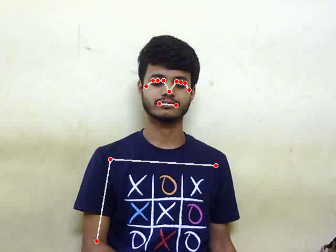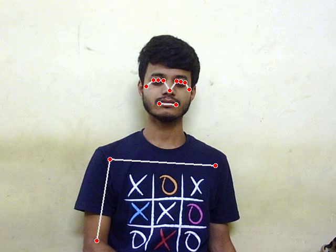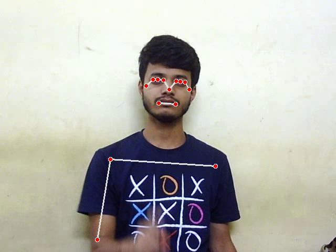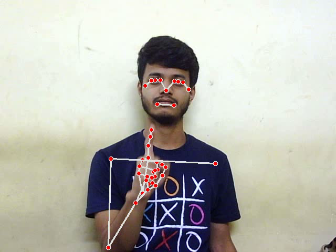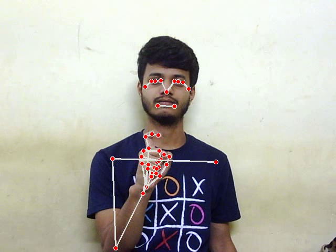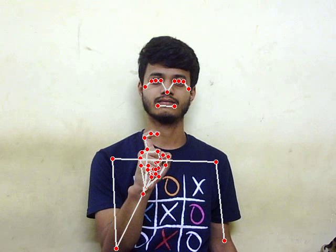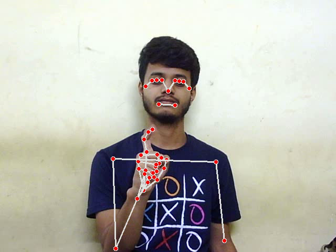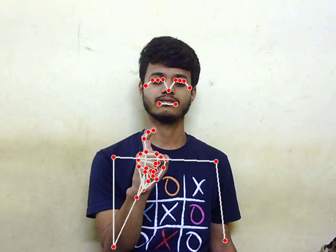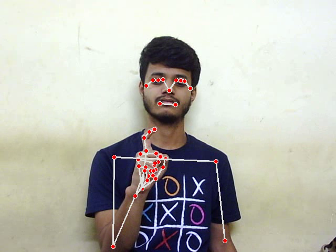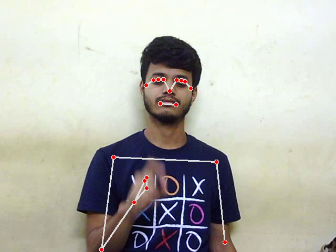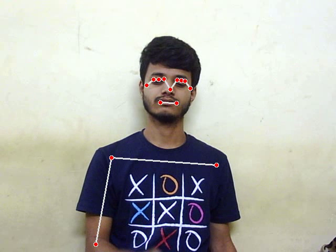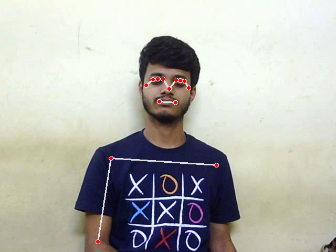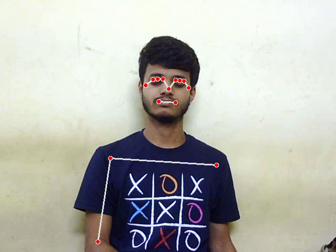question